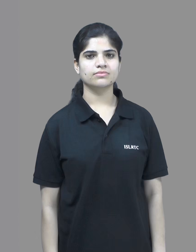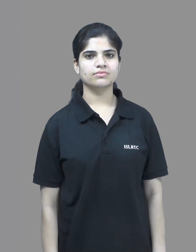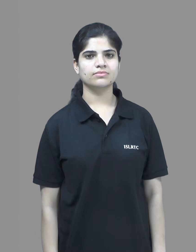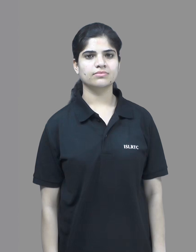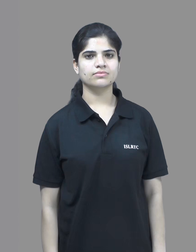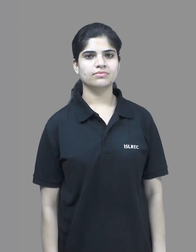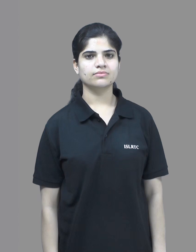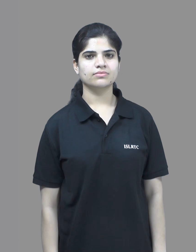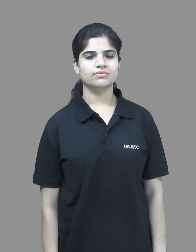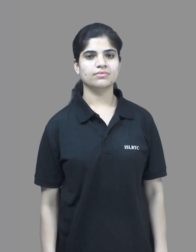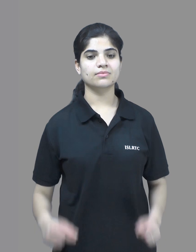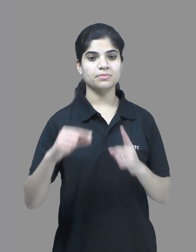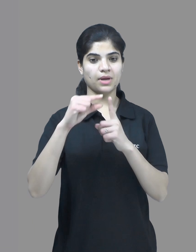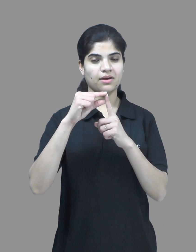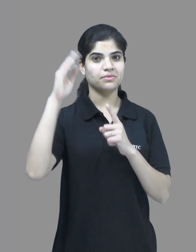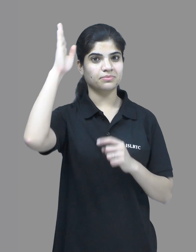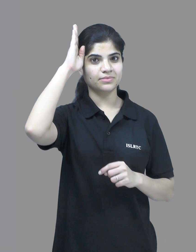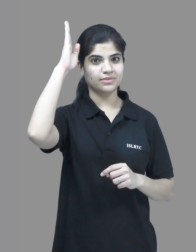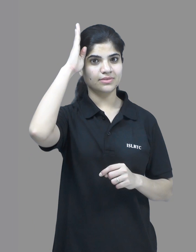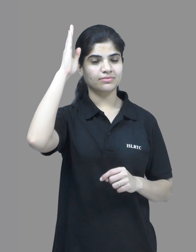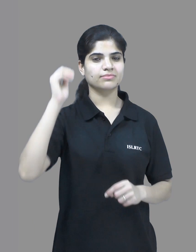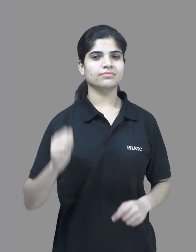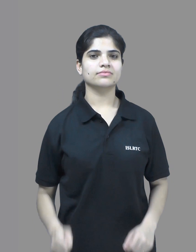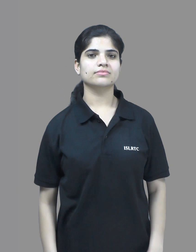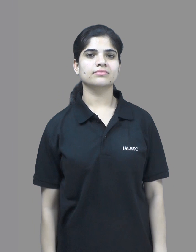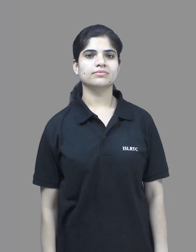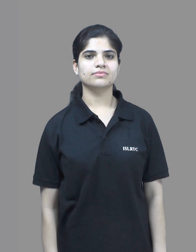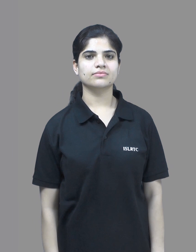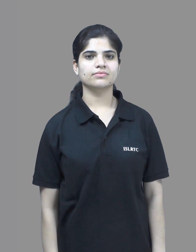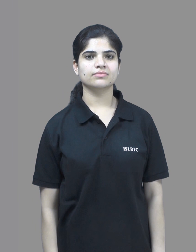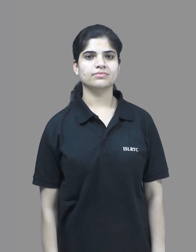Pakistan